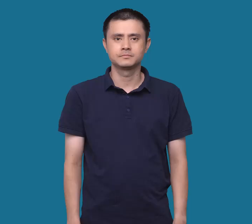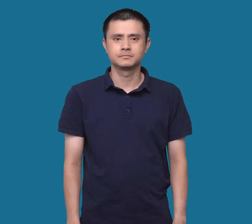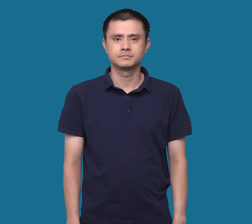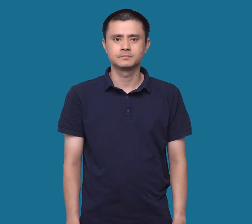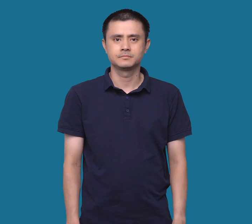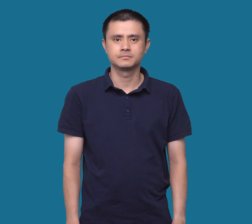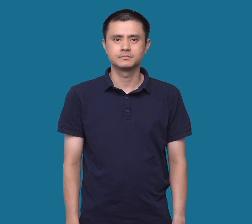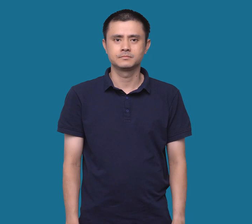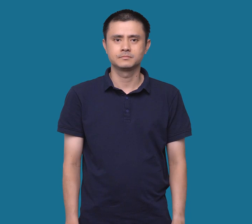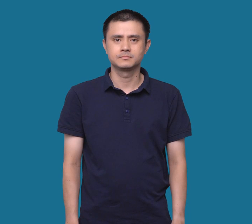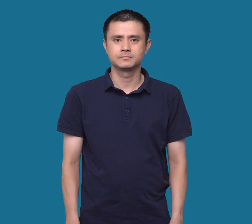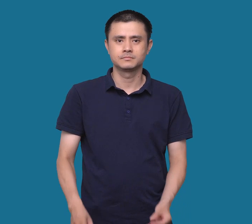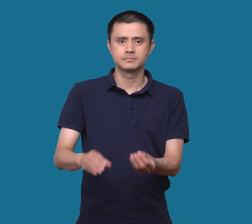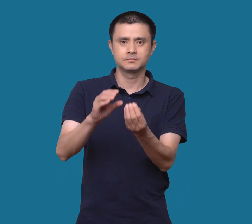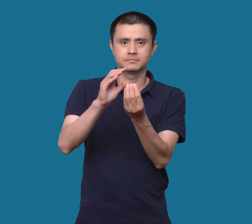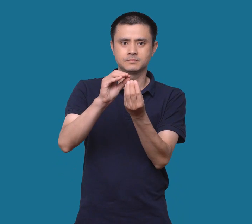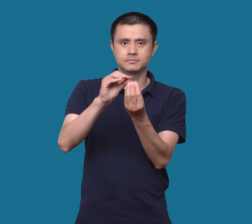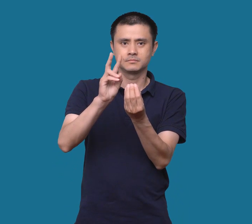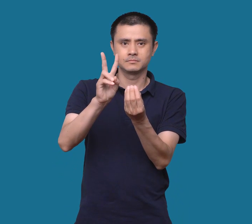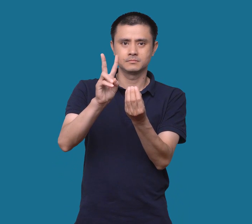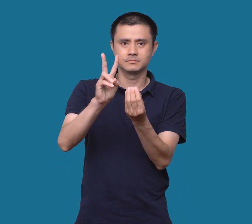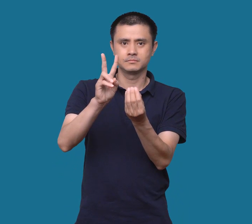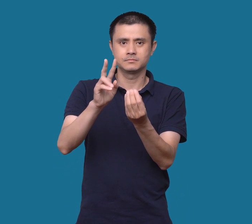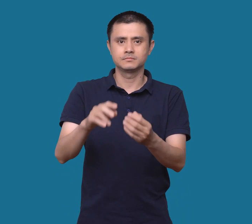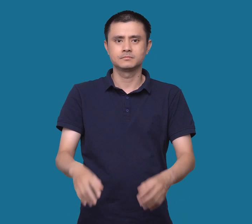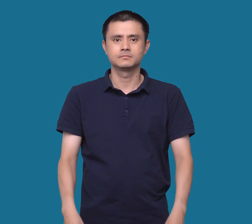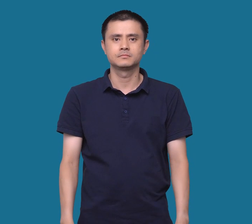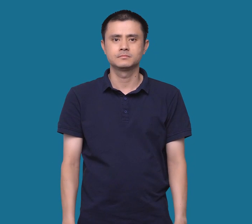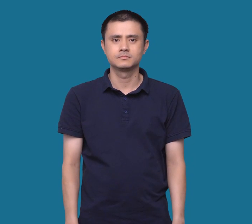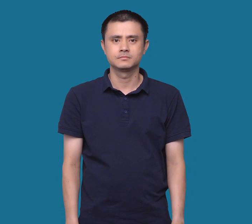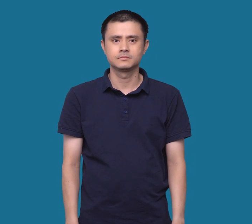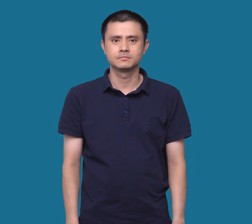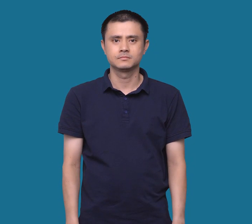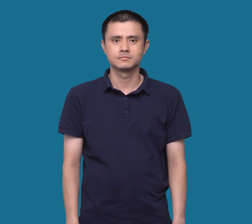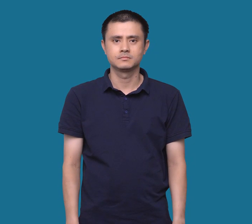bình phương